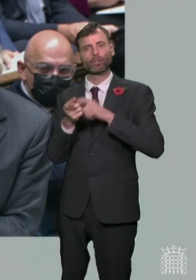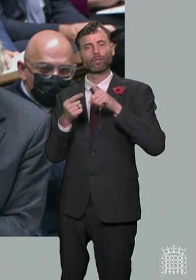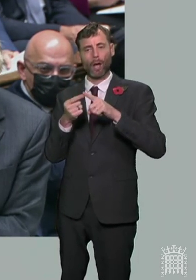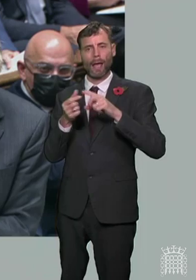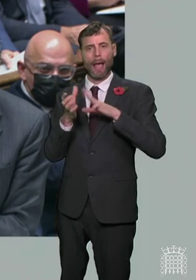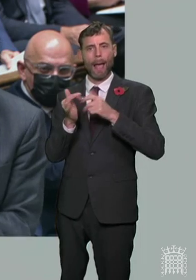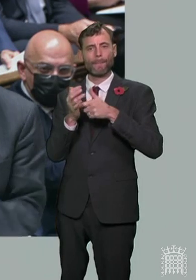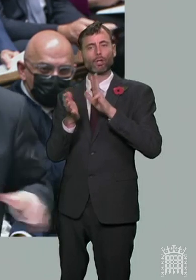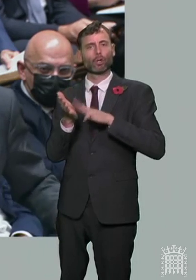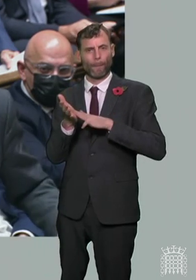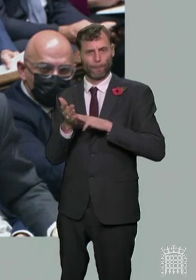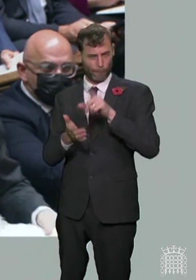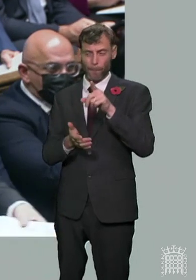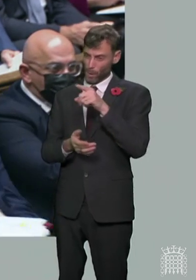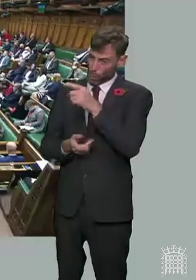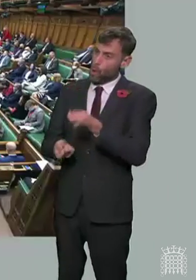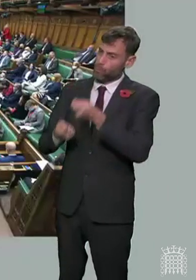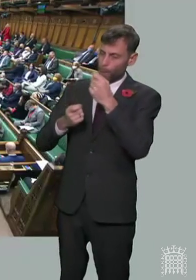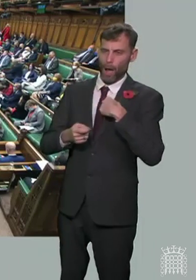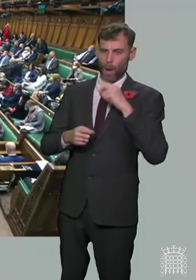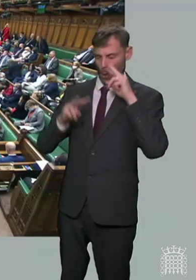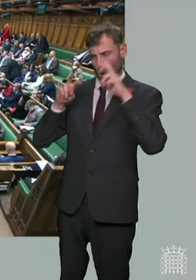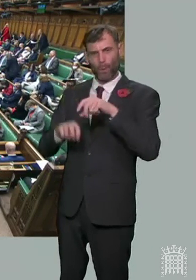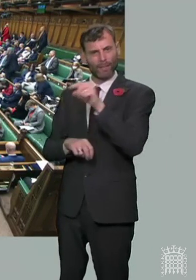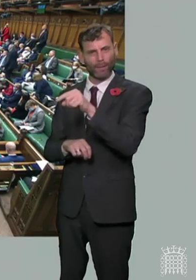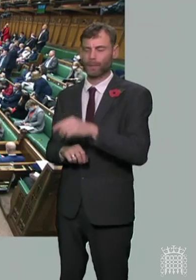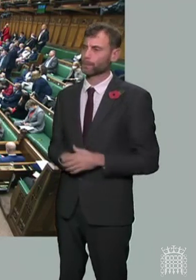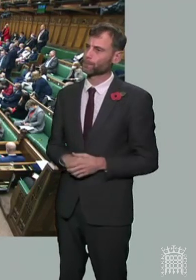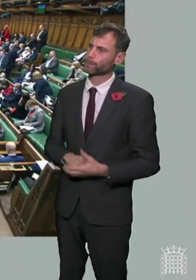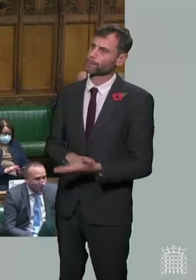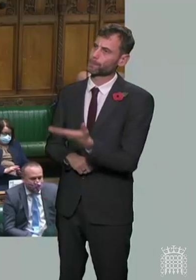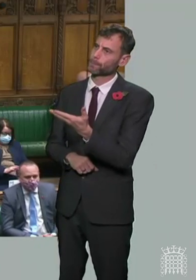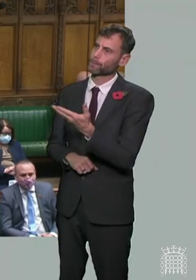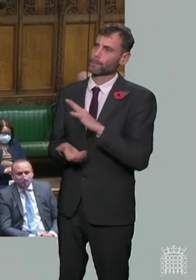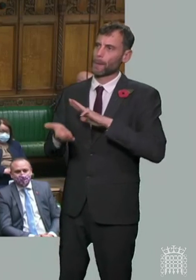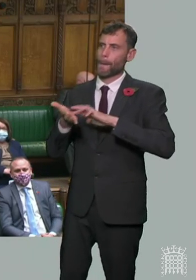I will certainly look into the matter that my honourable Friend raises.